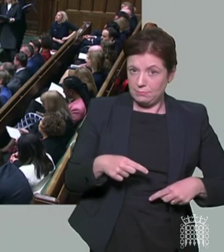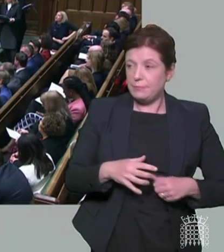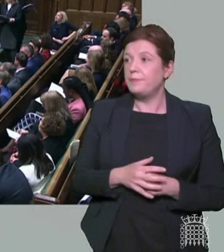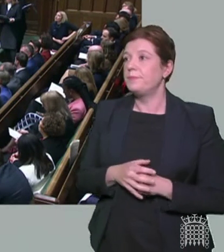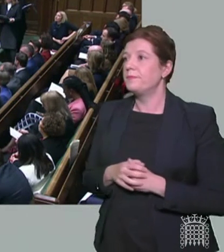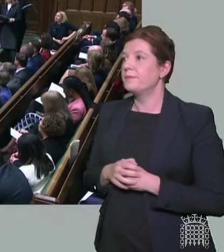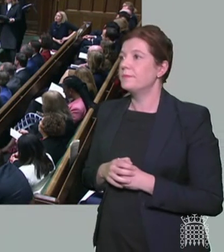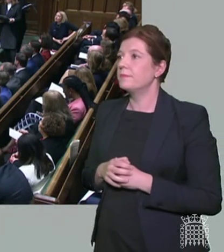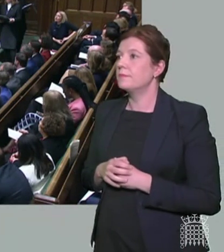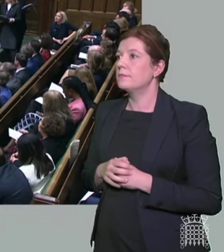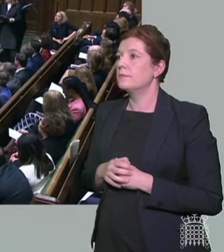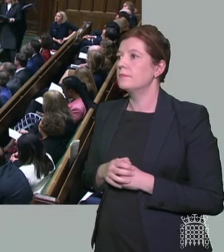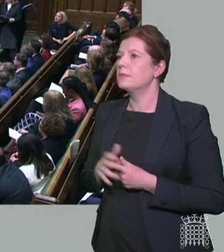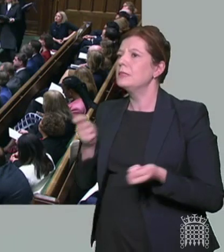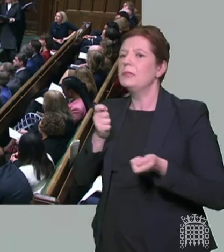Order. You are not responsible for that, Prime Minister.